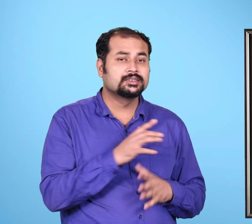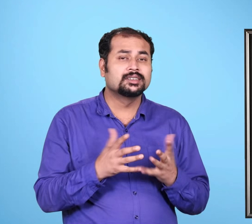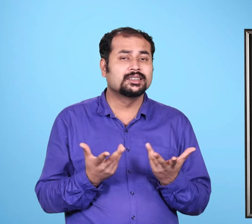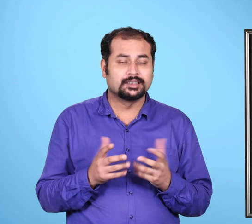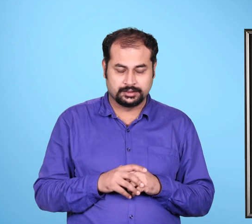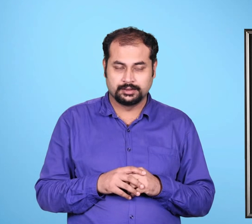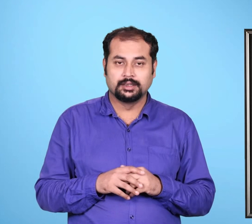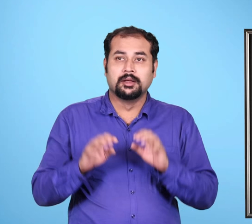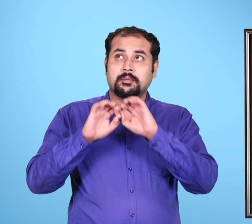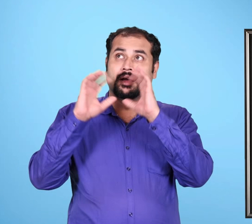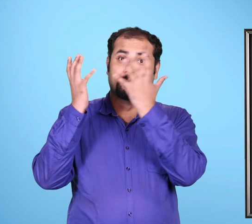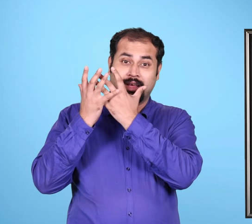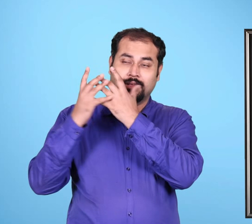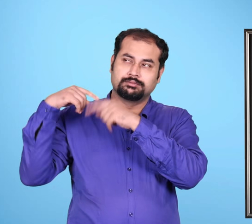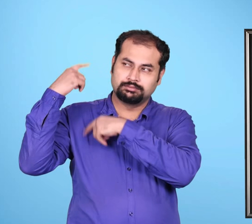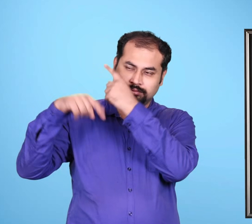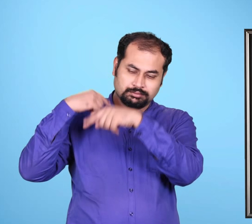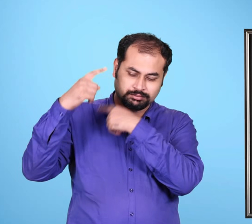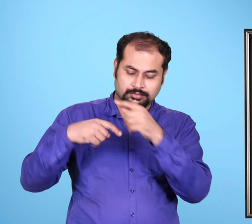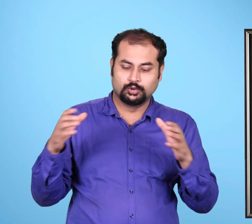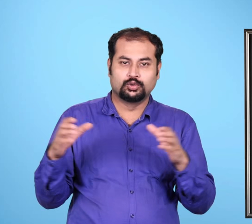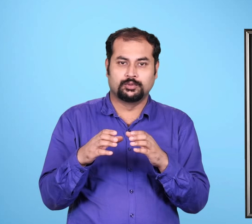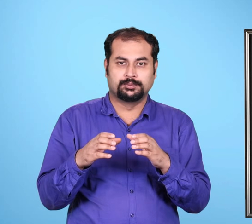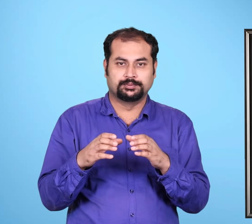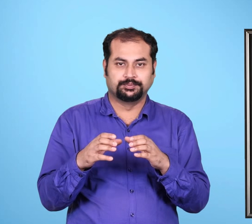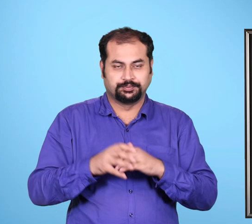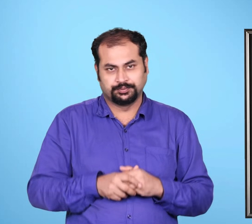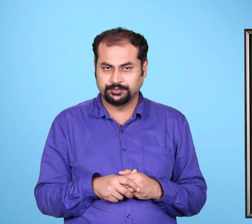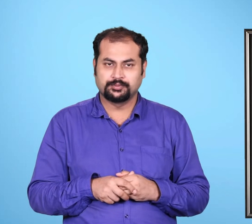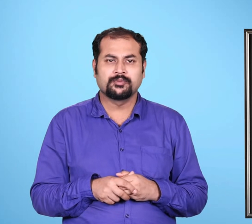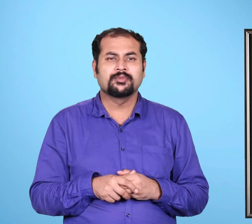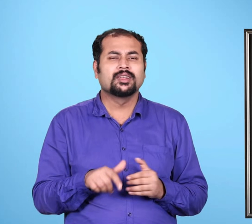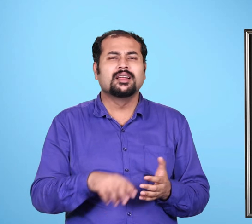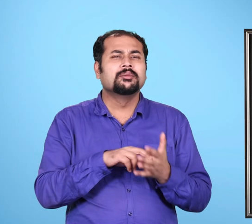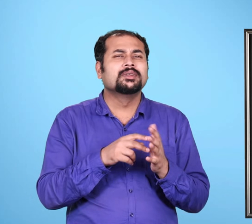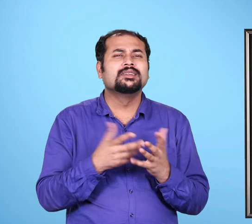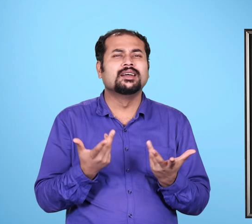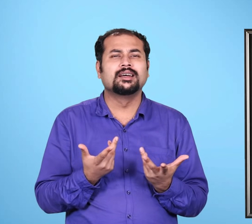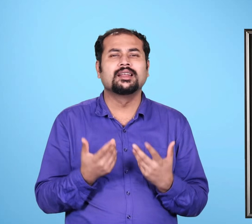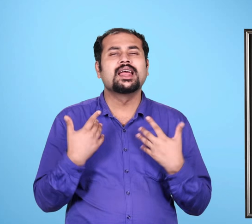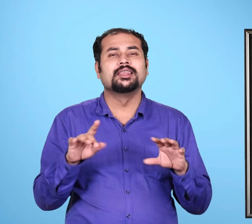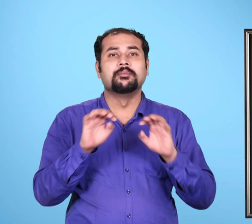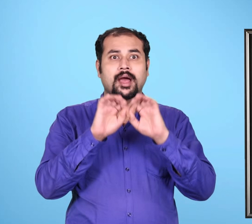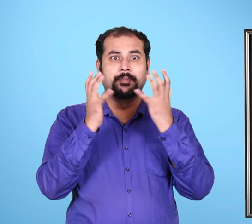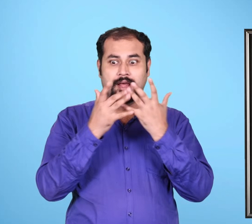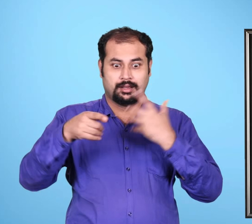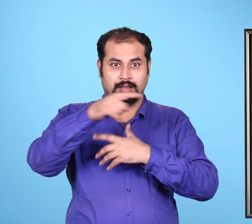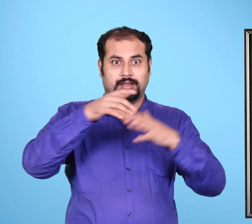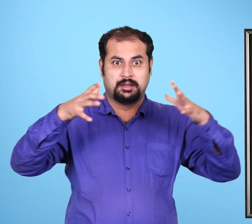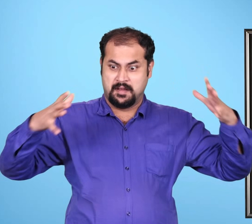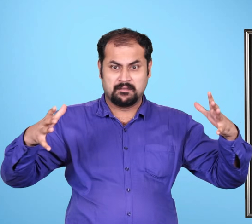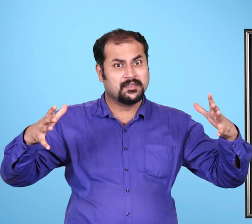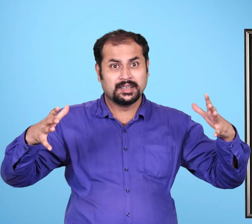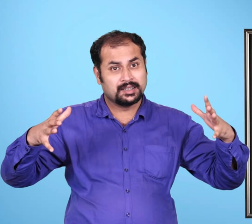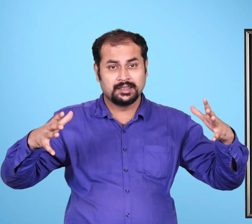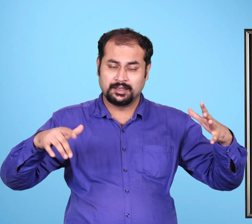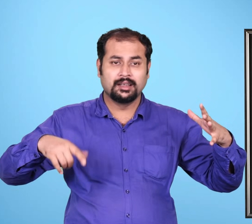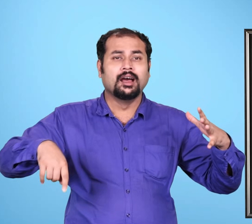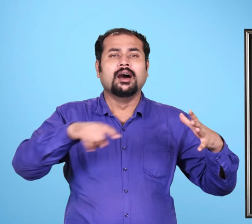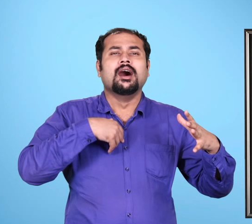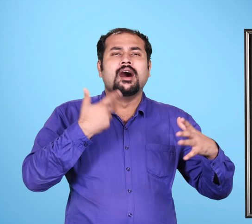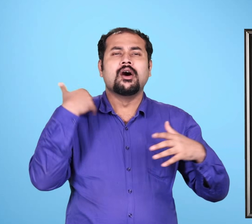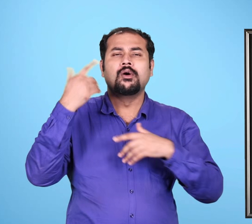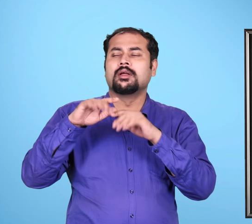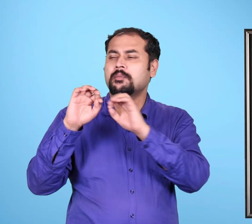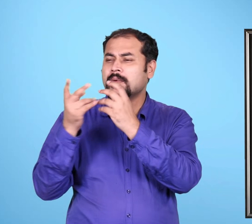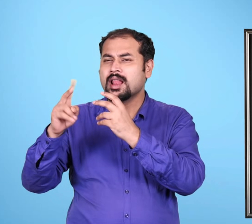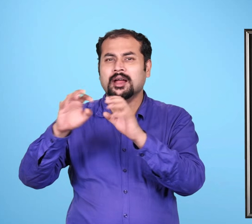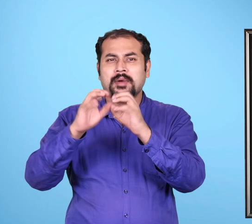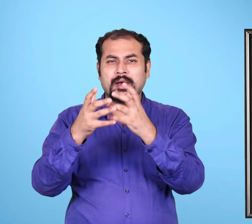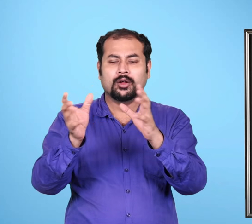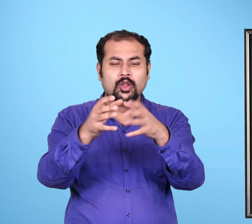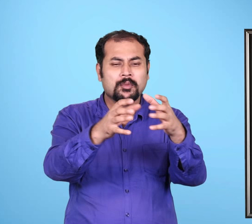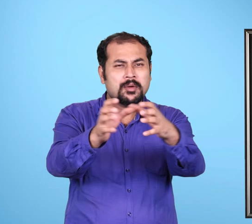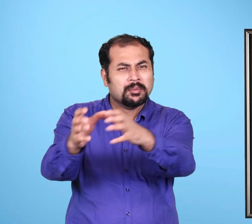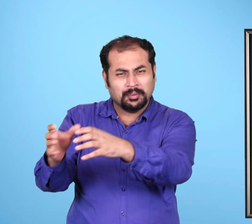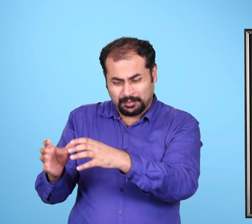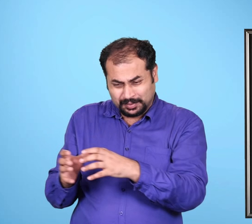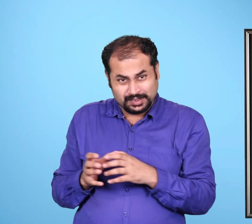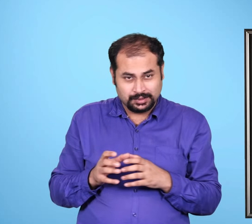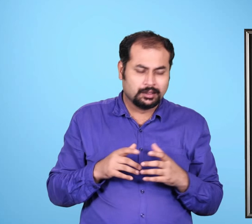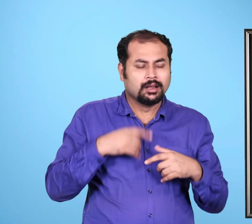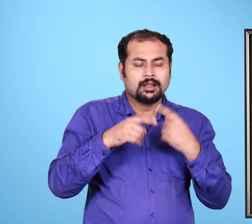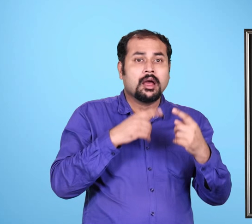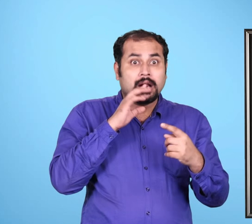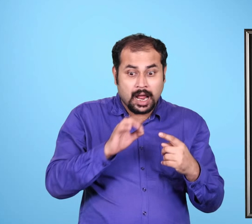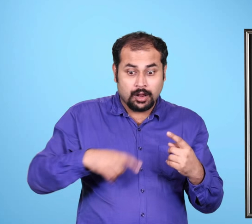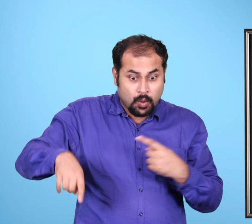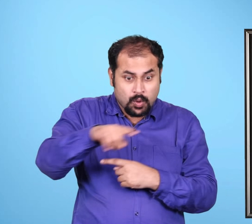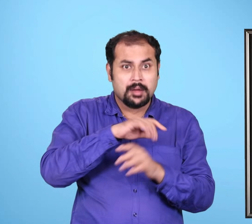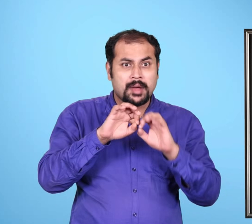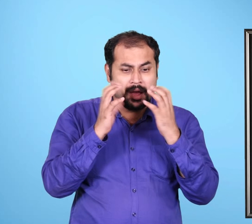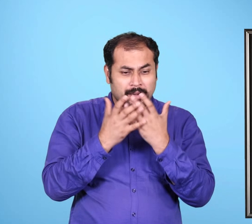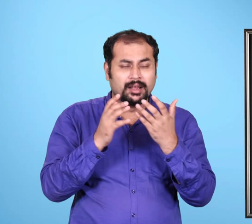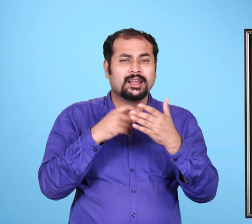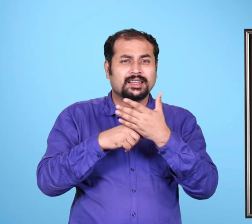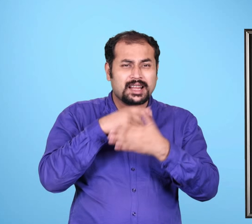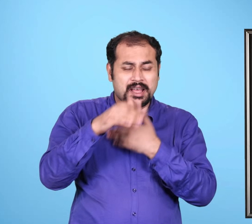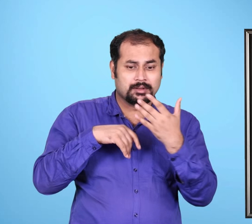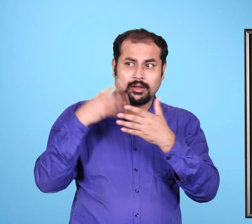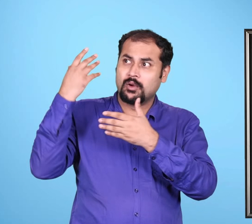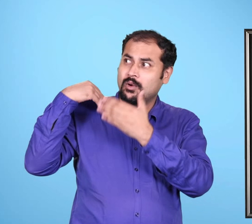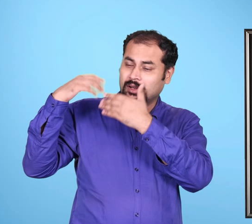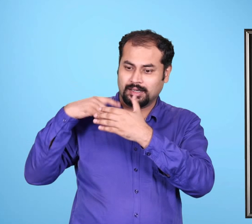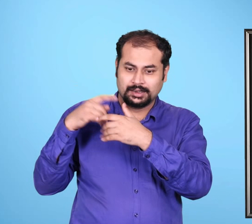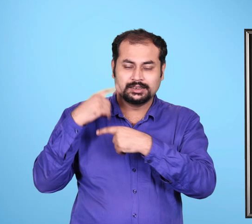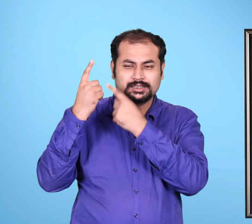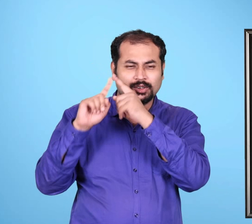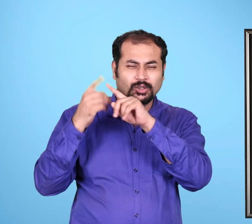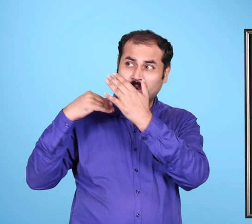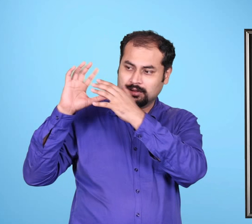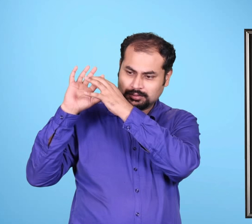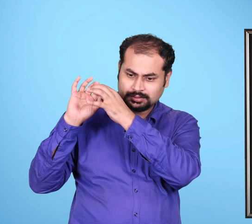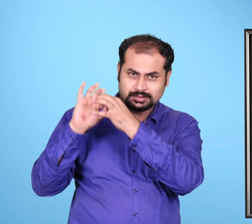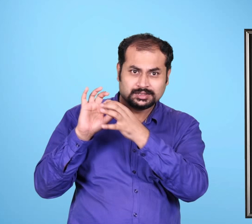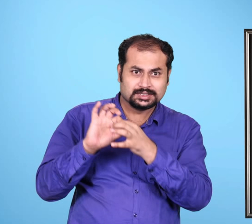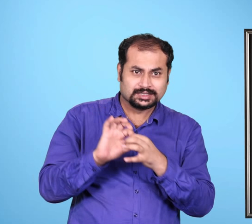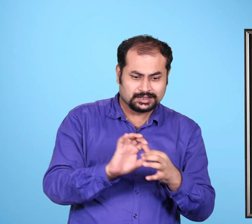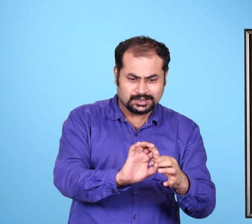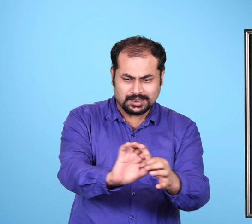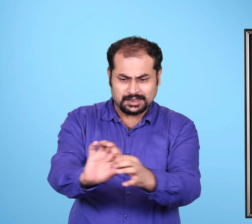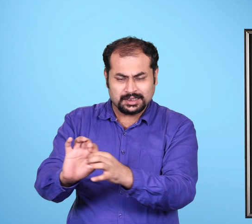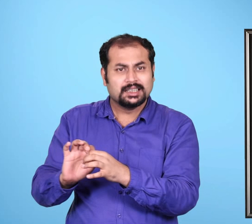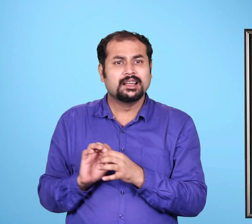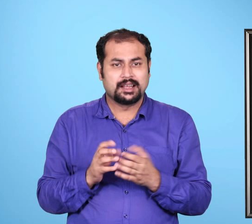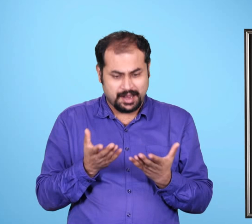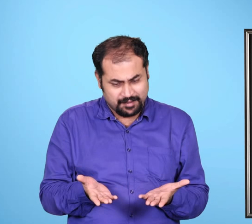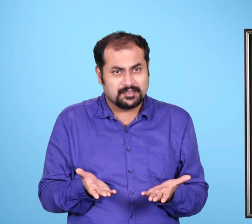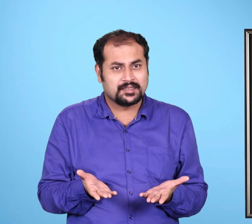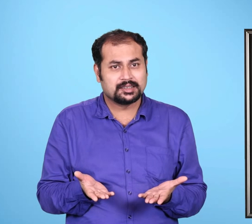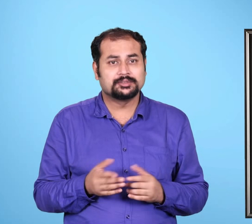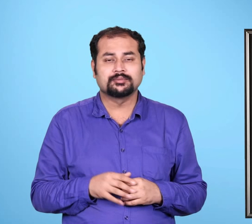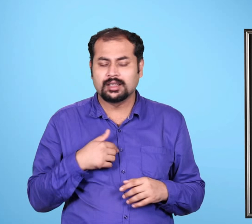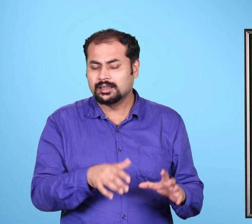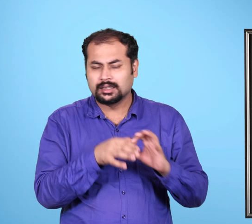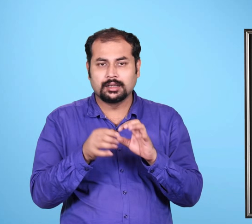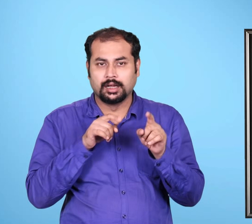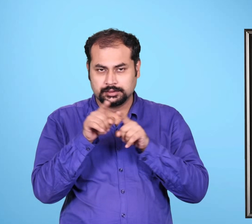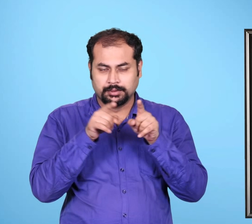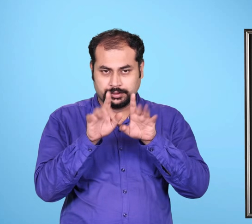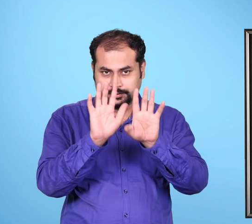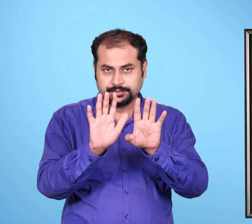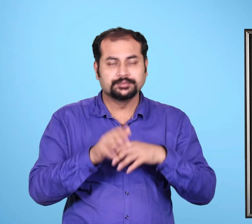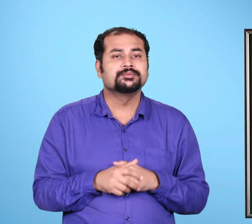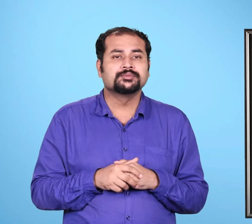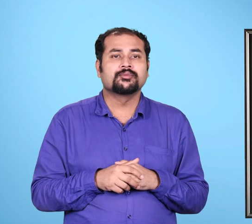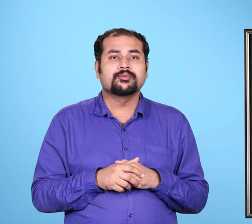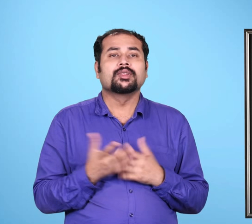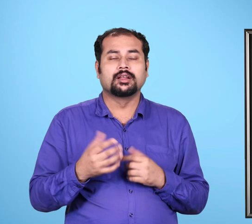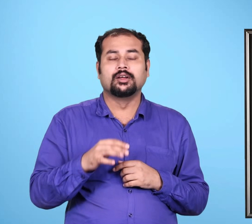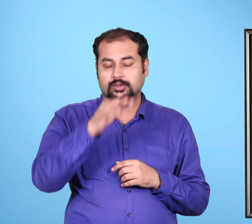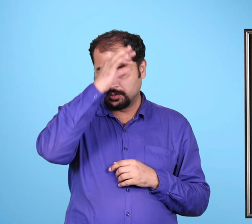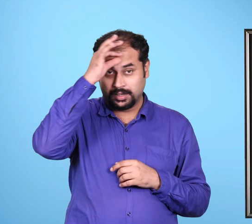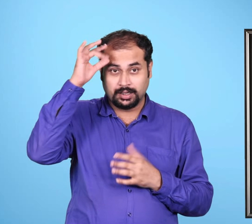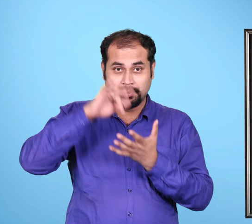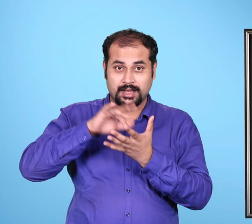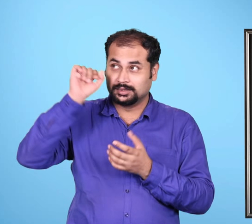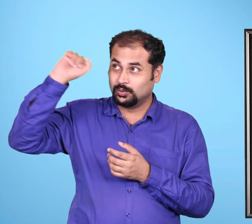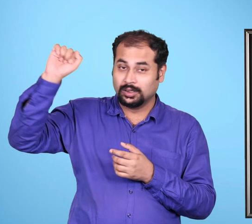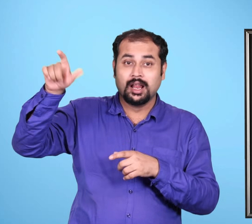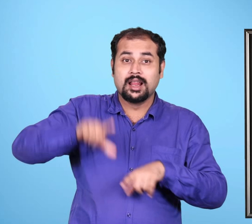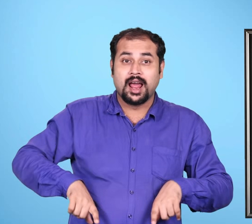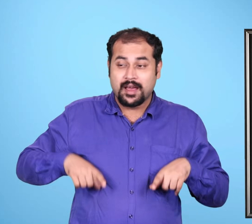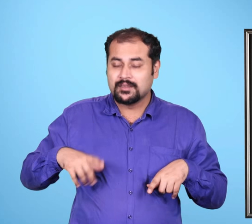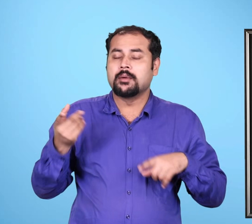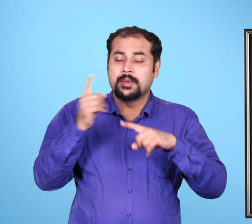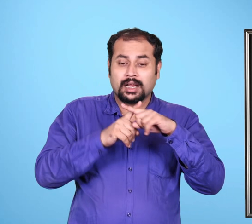This sign refers to clan. A clan is a group of families or households claiming descent from a common ancestor and related to each other. For example, most of the tribes in Arabia